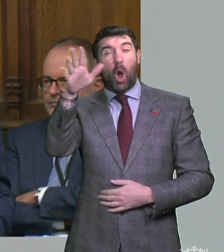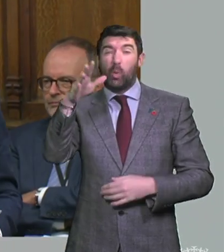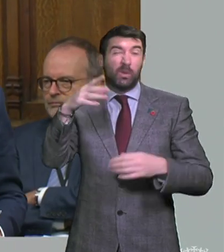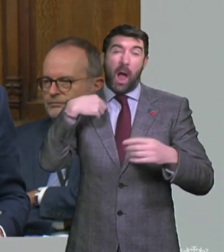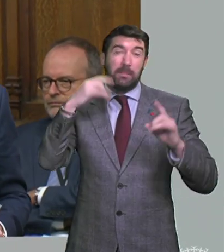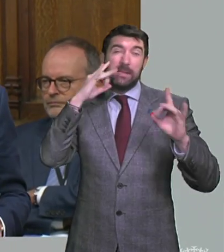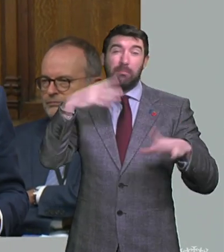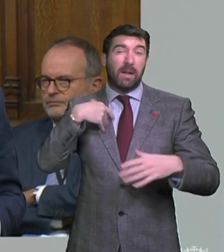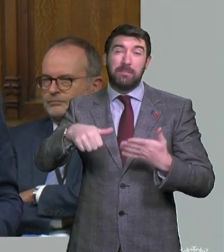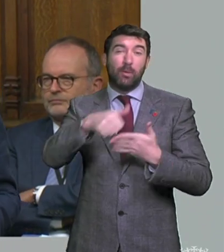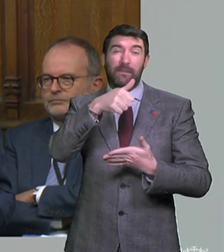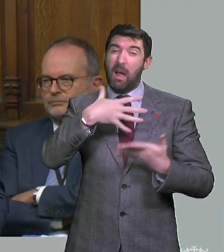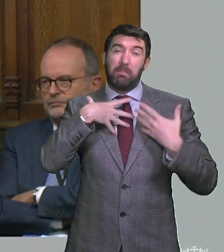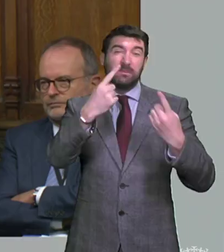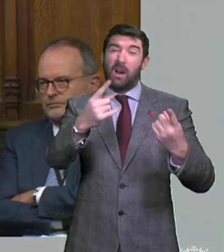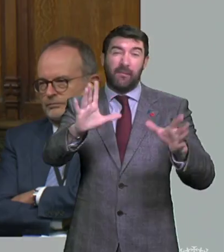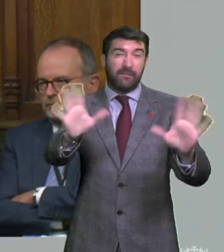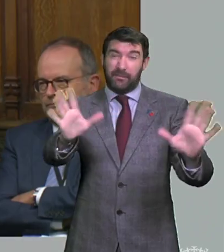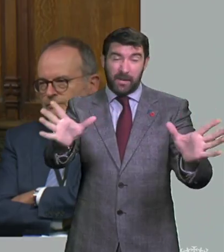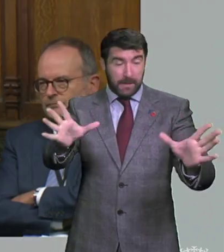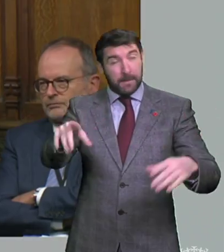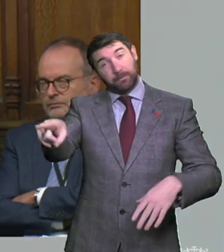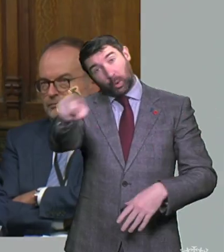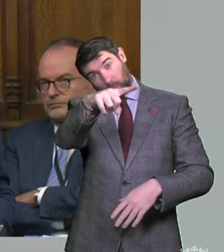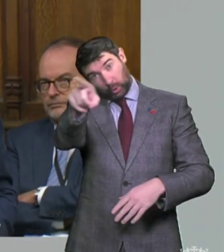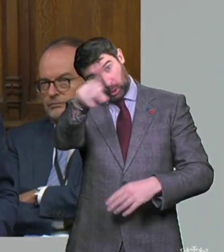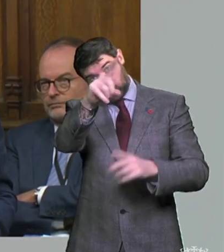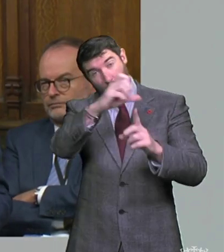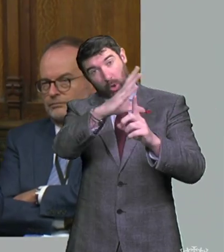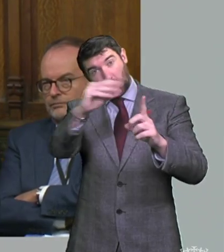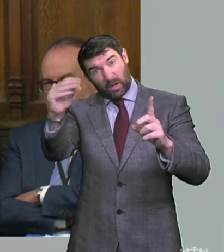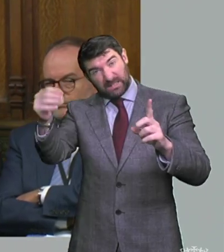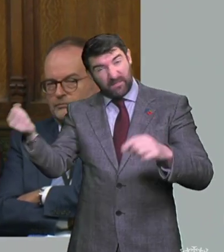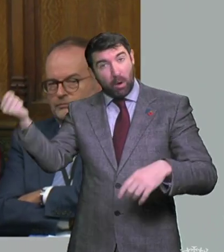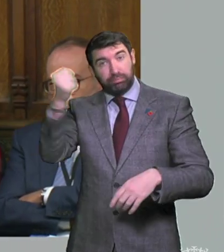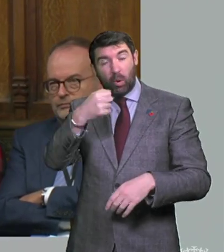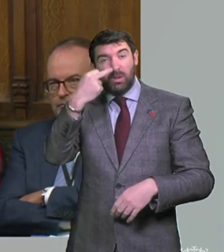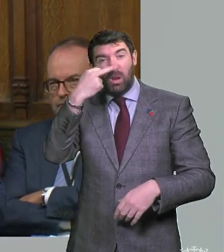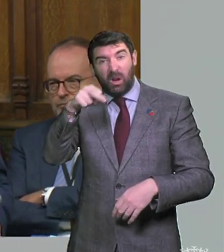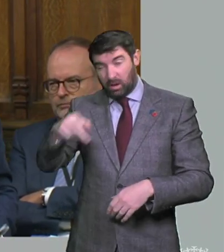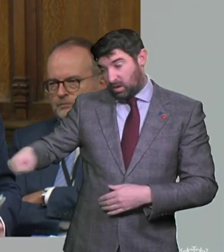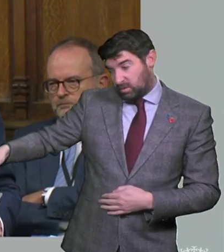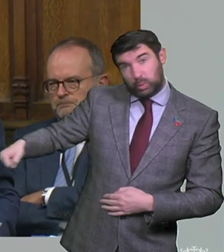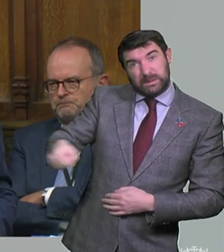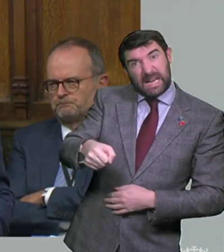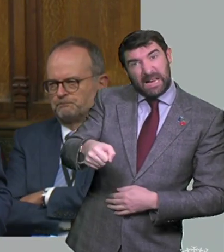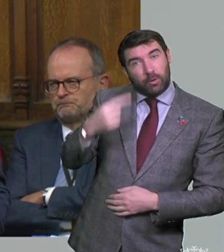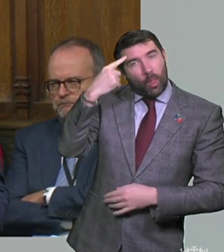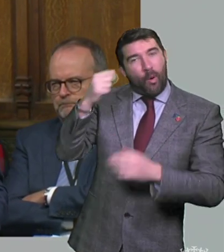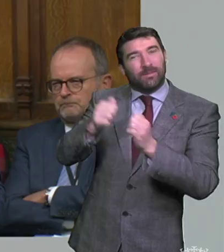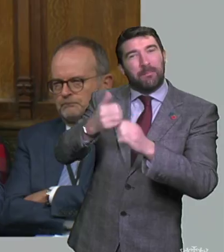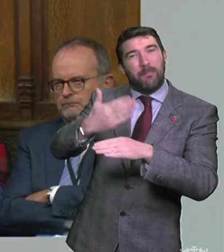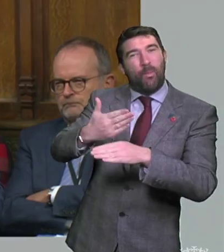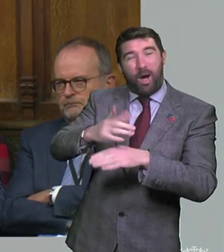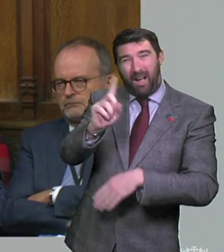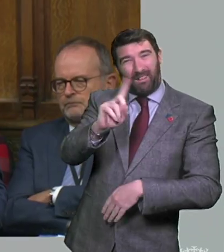Those Conservatives covered Downing Street in suitcases of wine, in vomit and in fixed penalty notices.